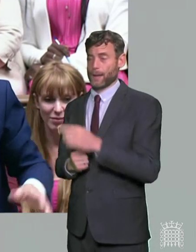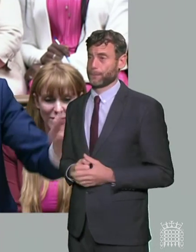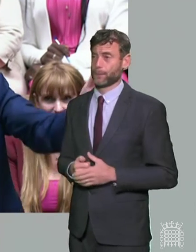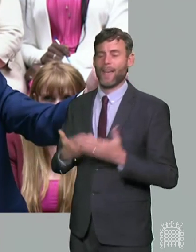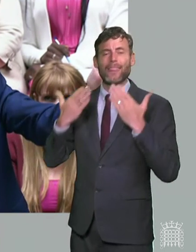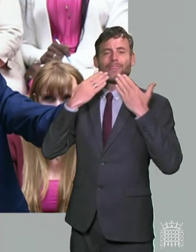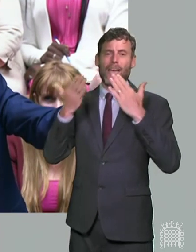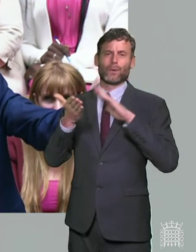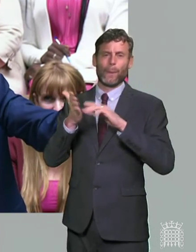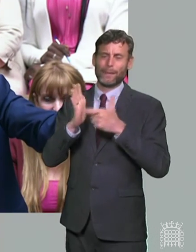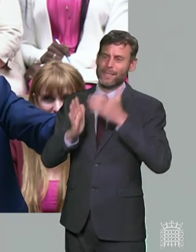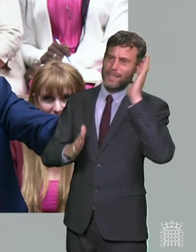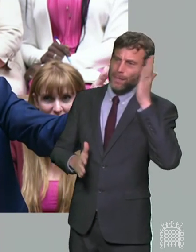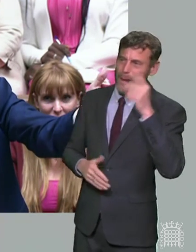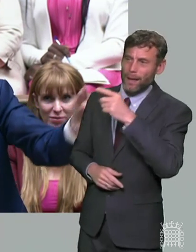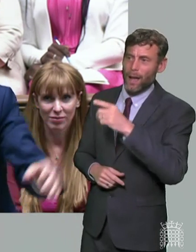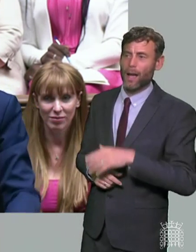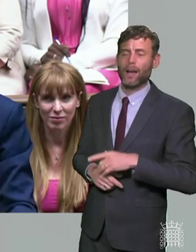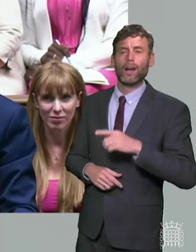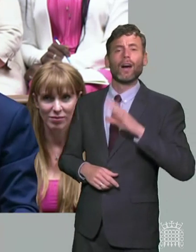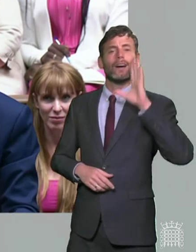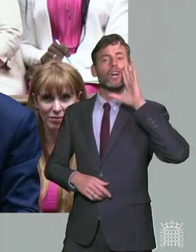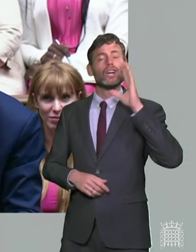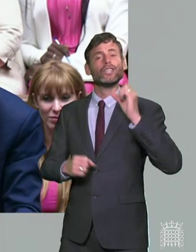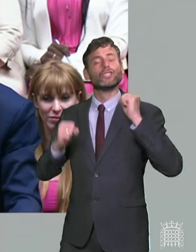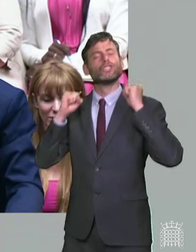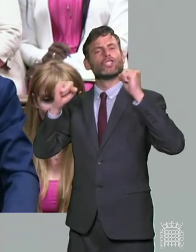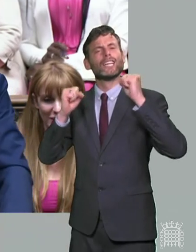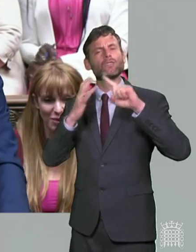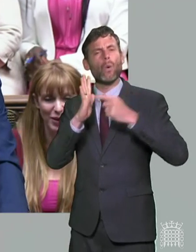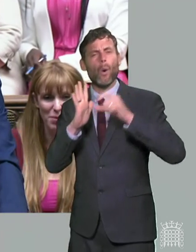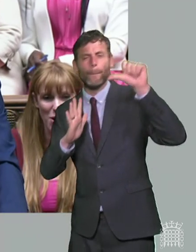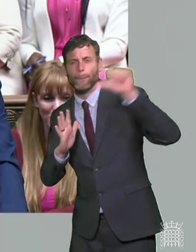I could not make out whether that introductory noise was cheers or boos.